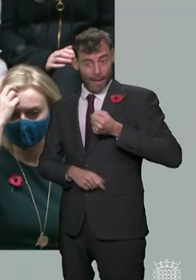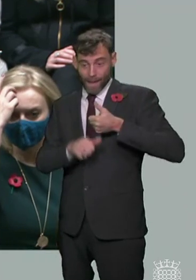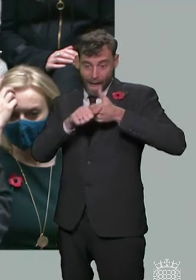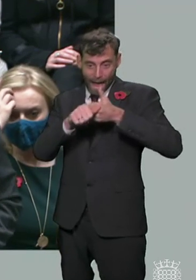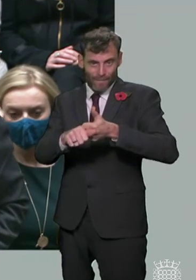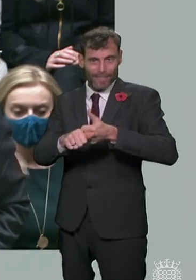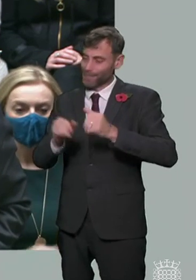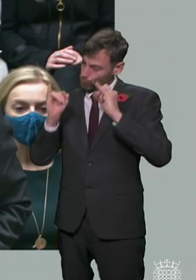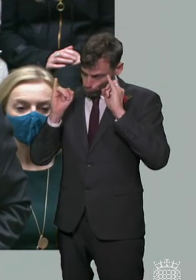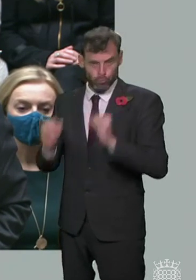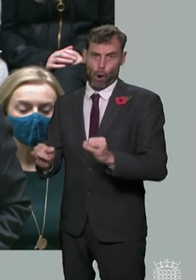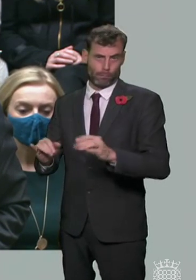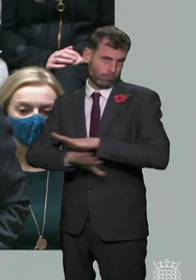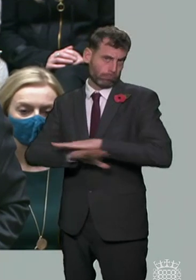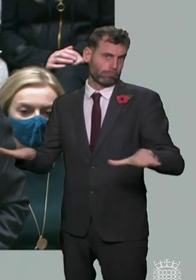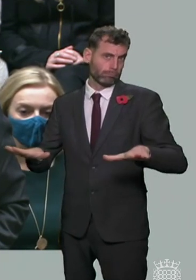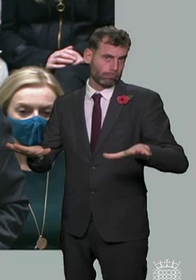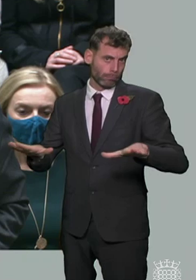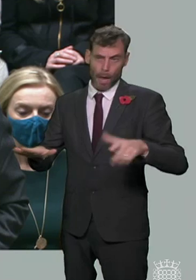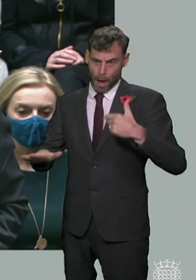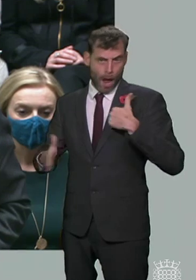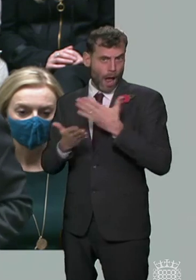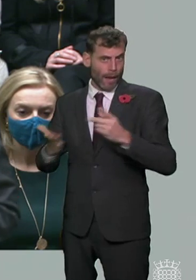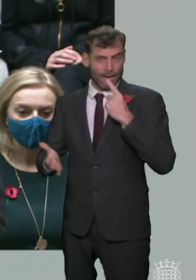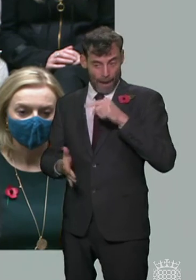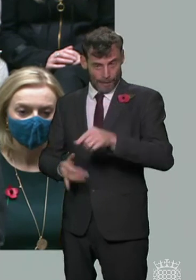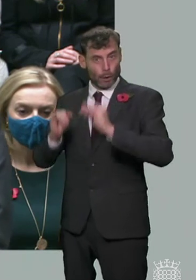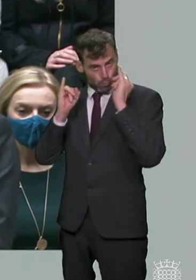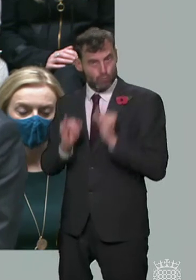I make absolutely no bones about that.